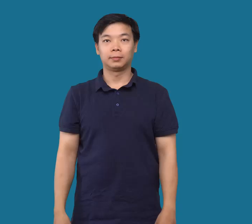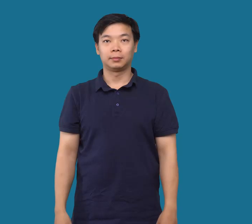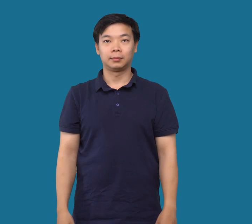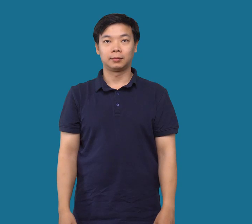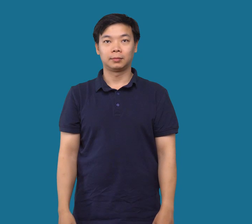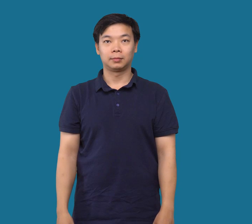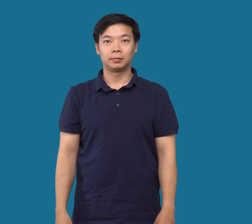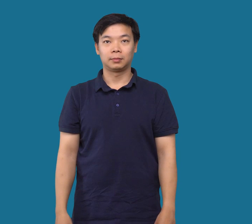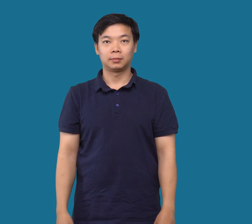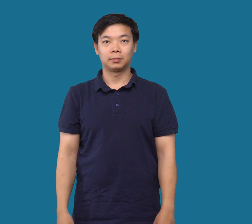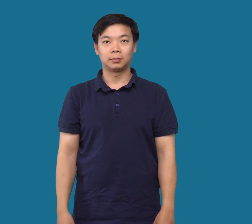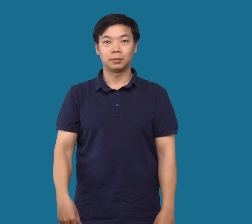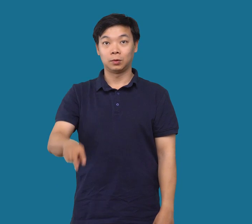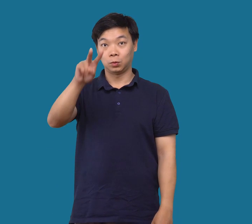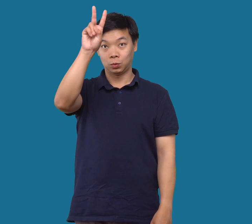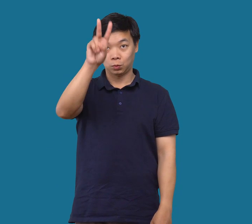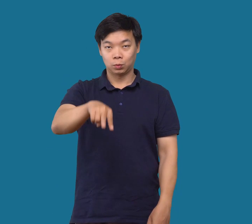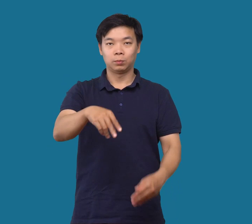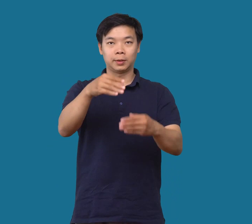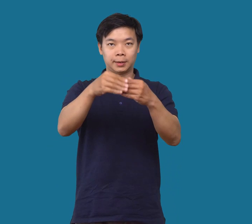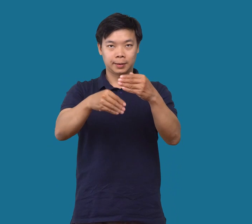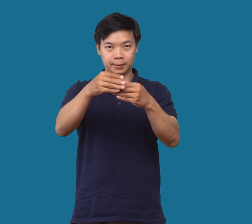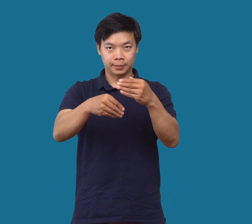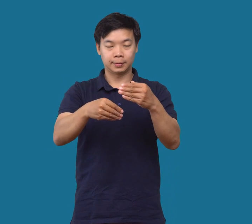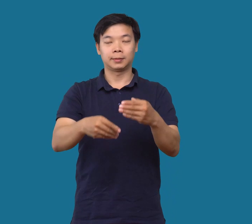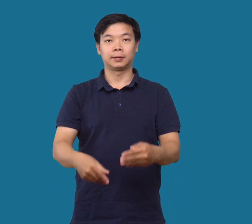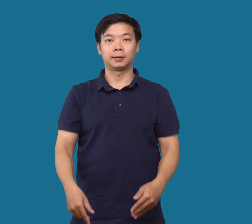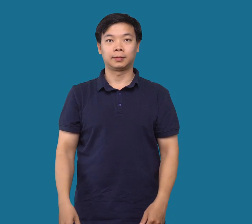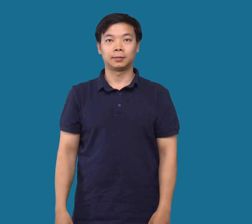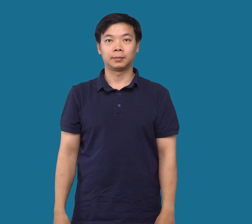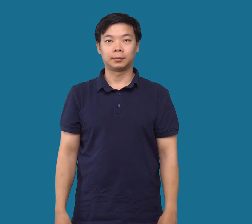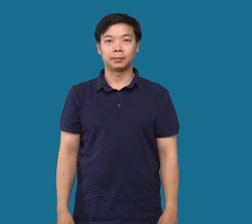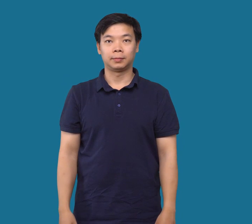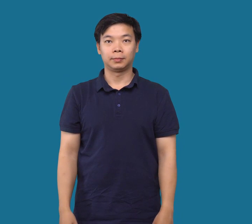chúc tết